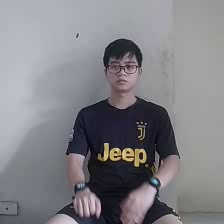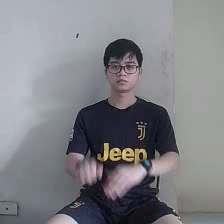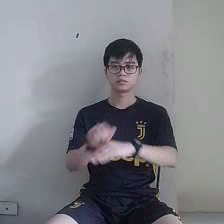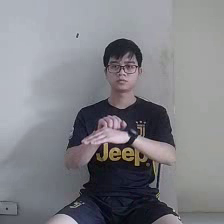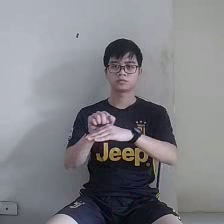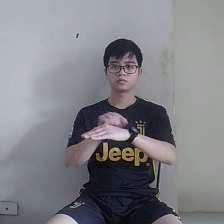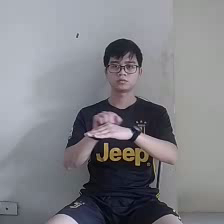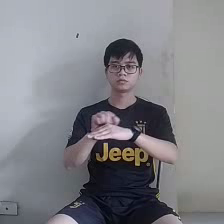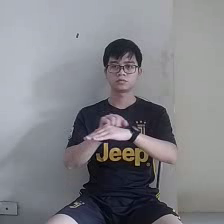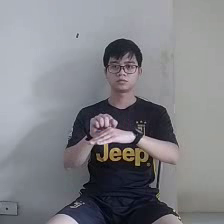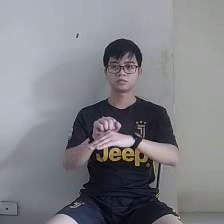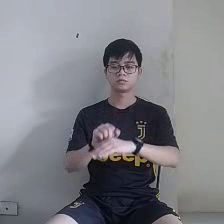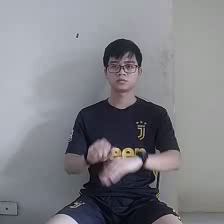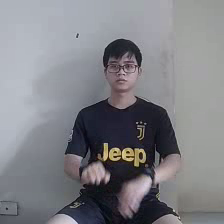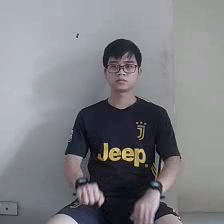Tập luyện